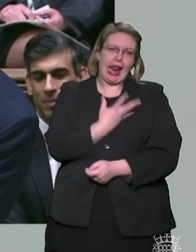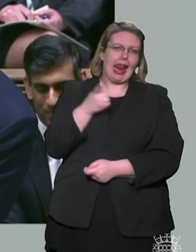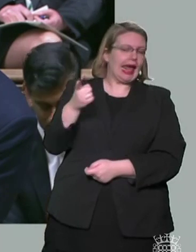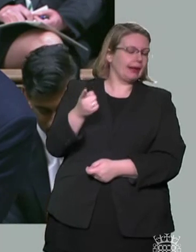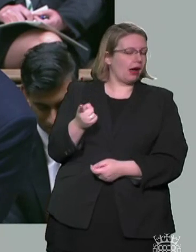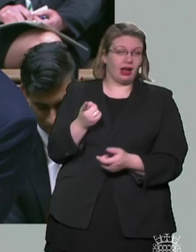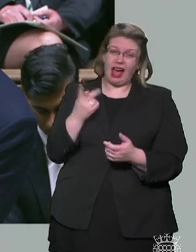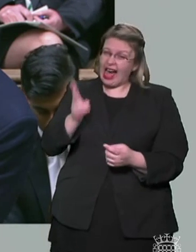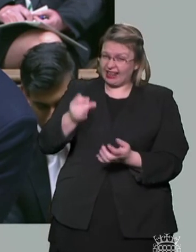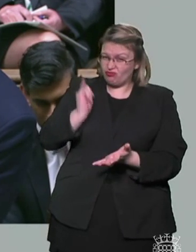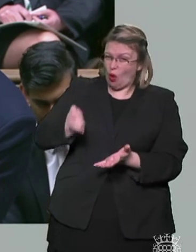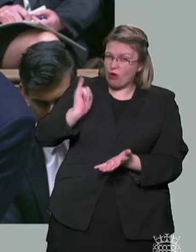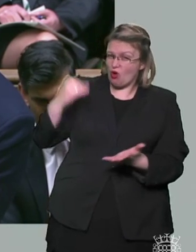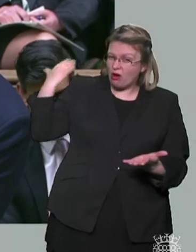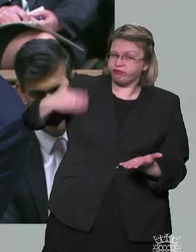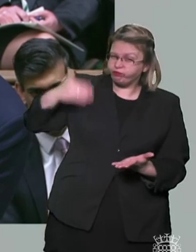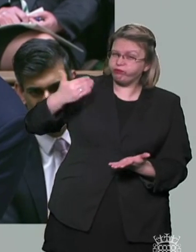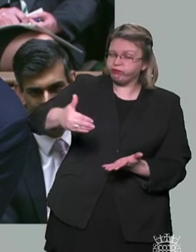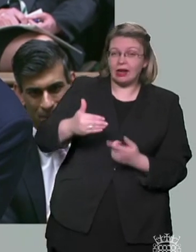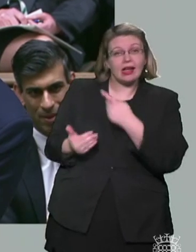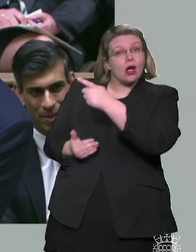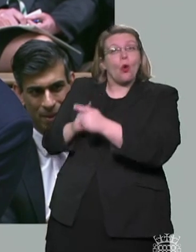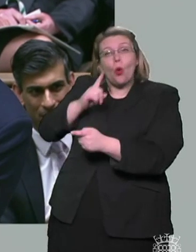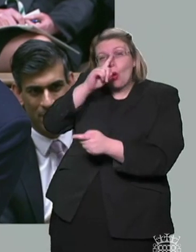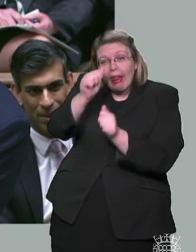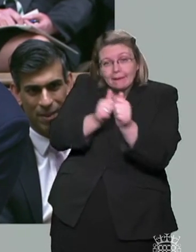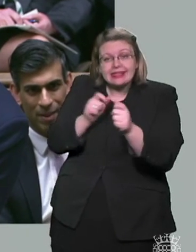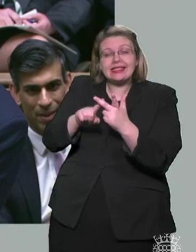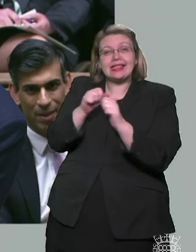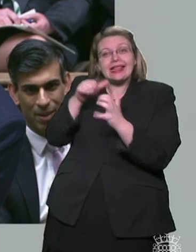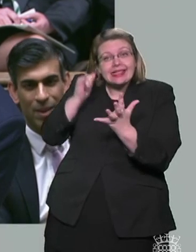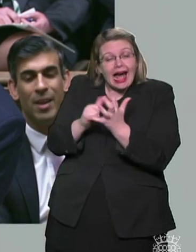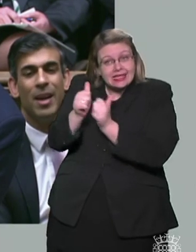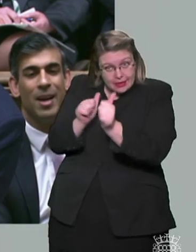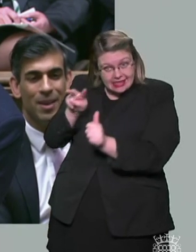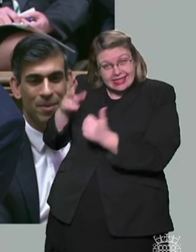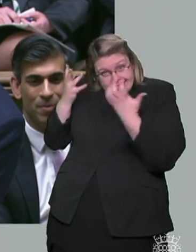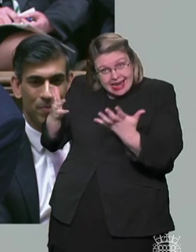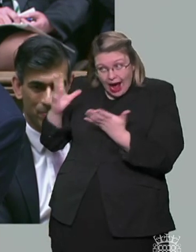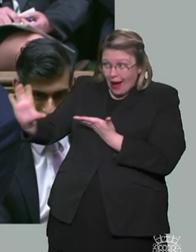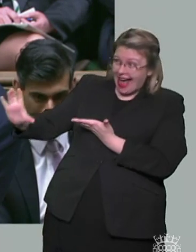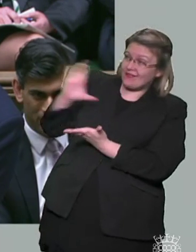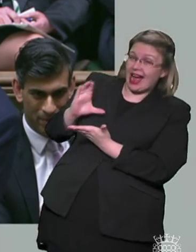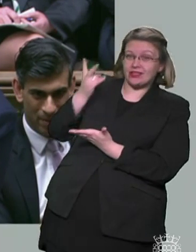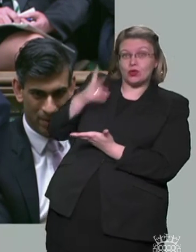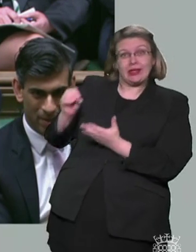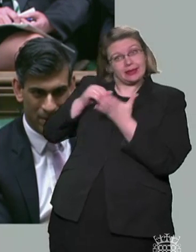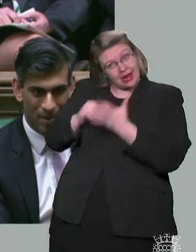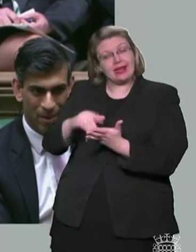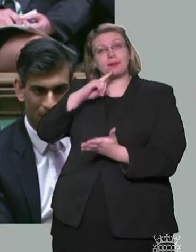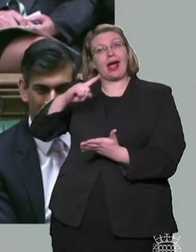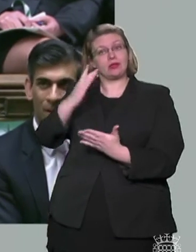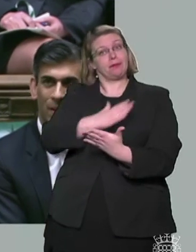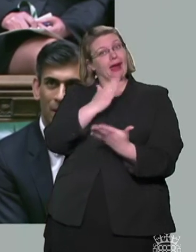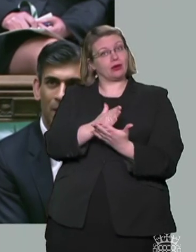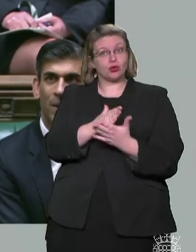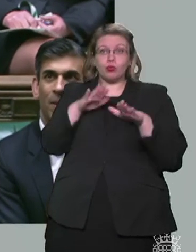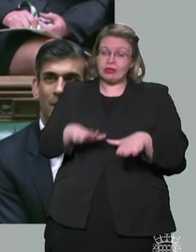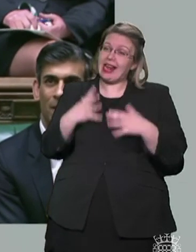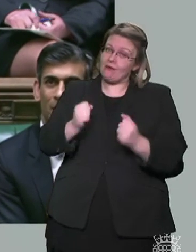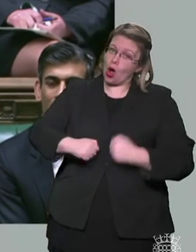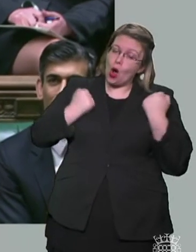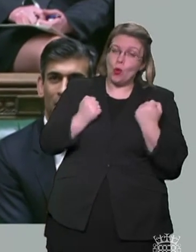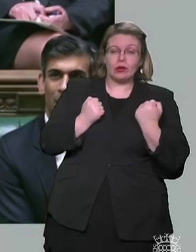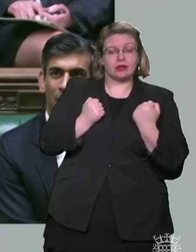The oil and gas companies are now investing £20 billion in ensuring that we have long-term energy supplies.